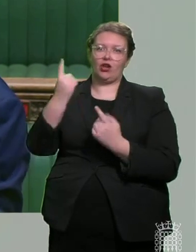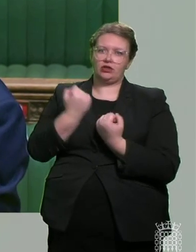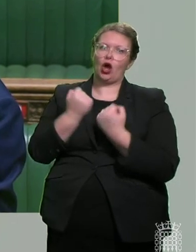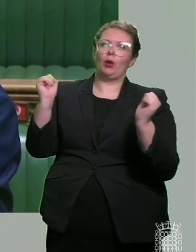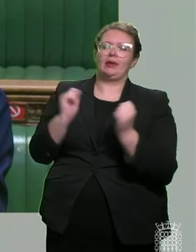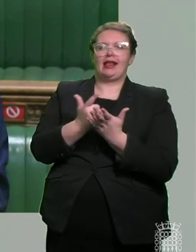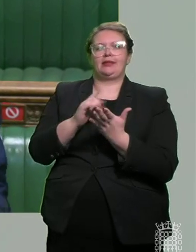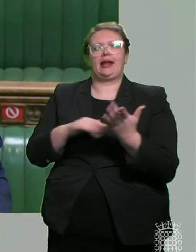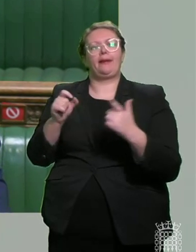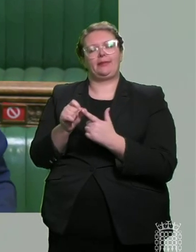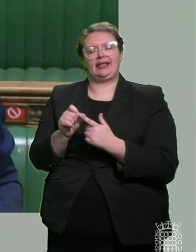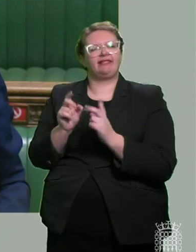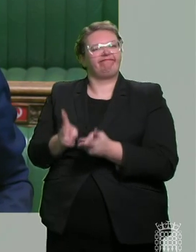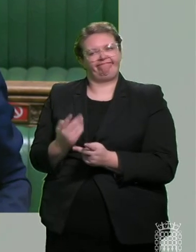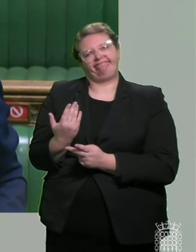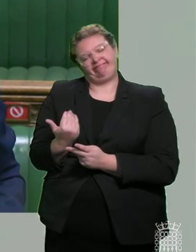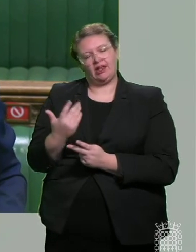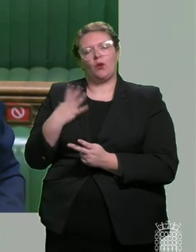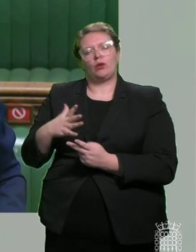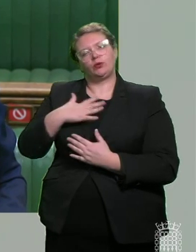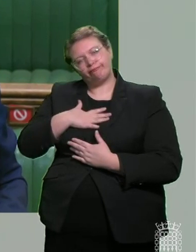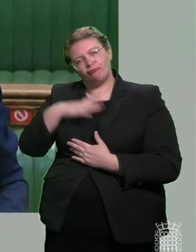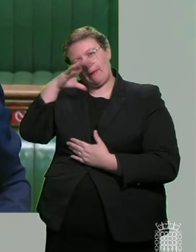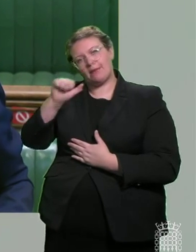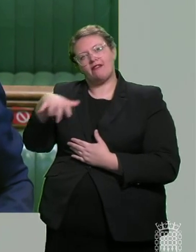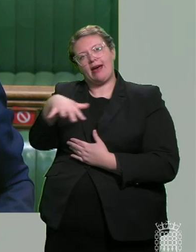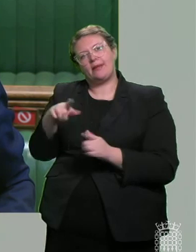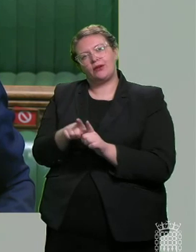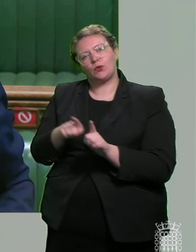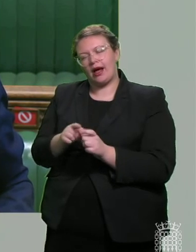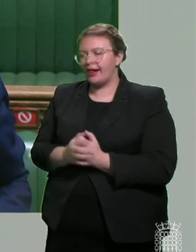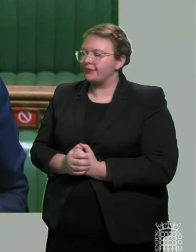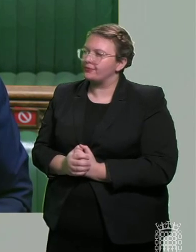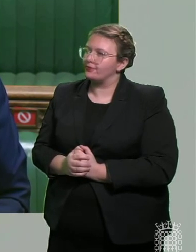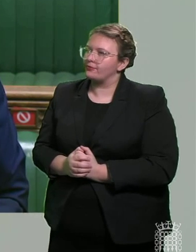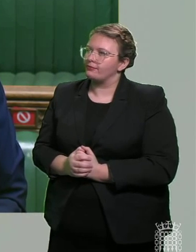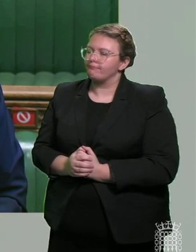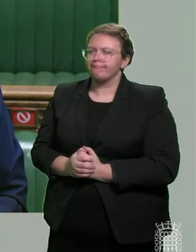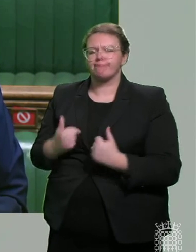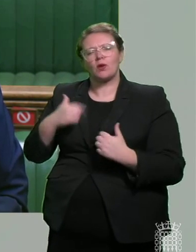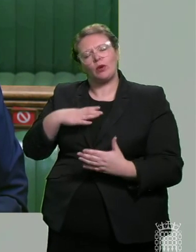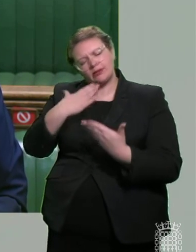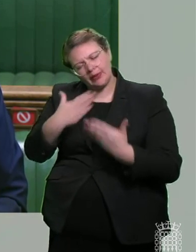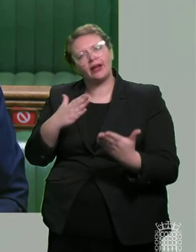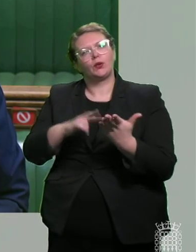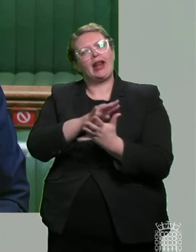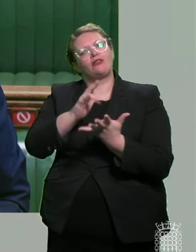Let me pay tribute to our NHS and all those on the frontline who are delivering the vaccine.